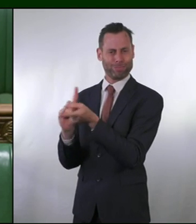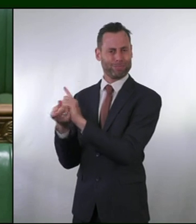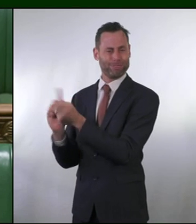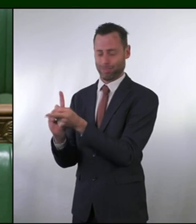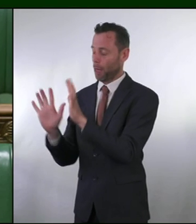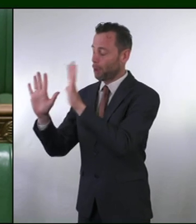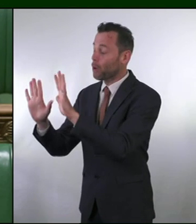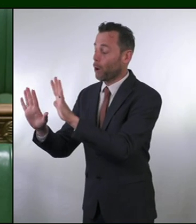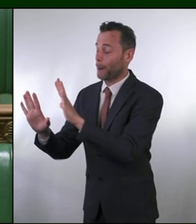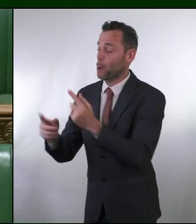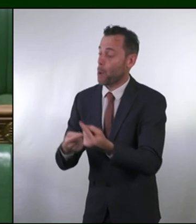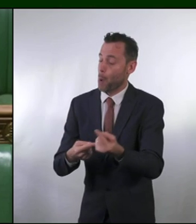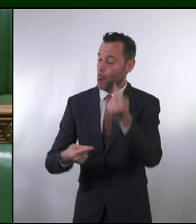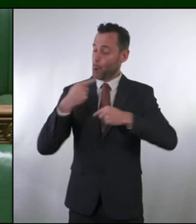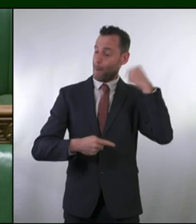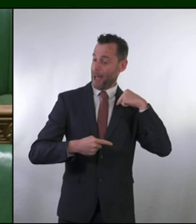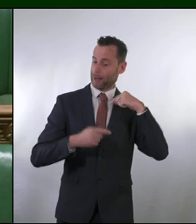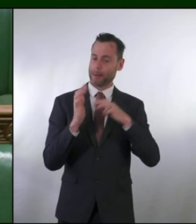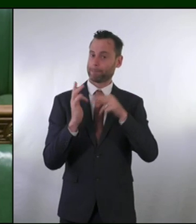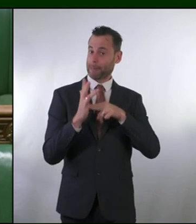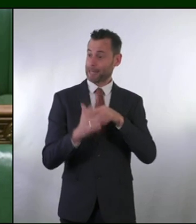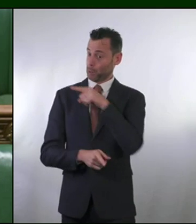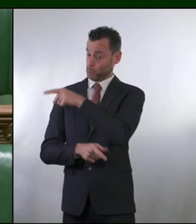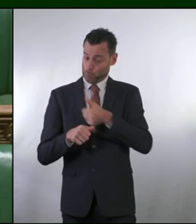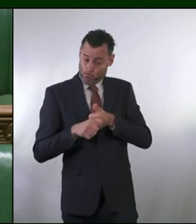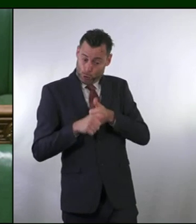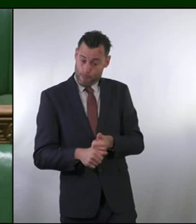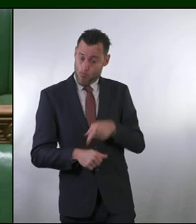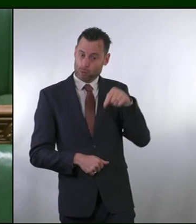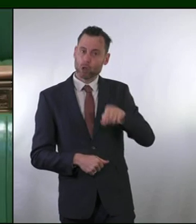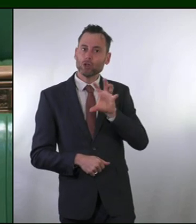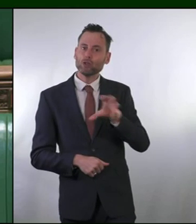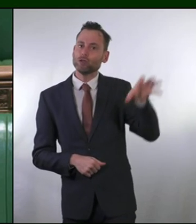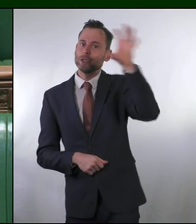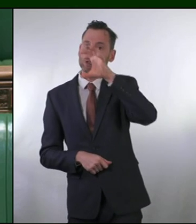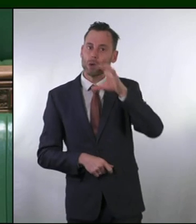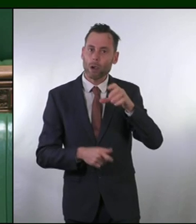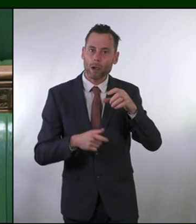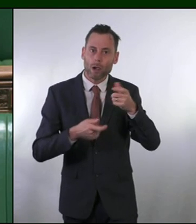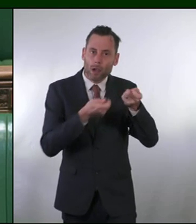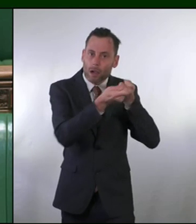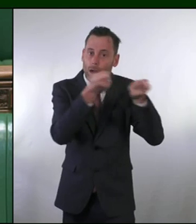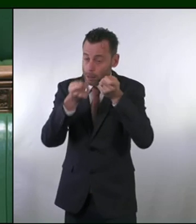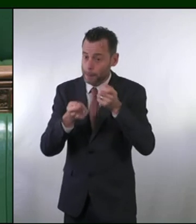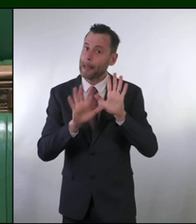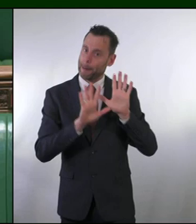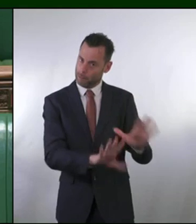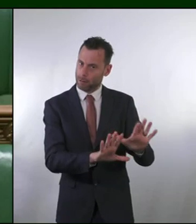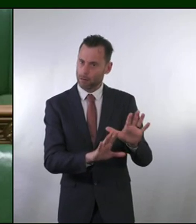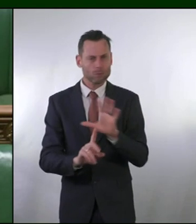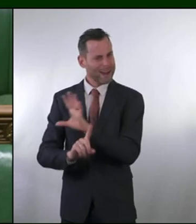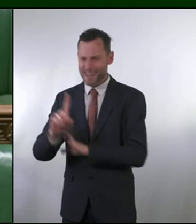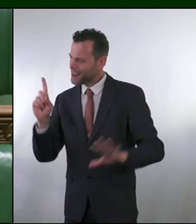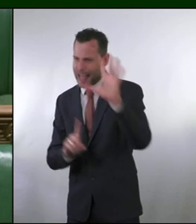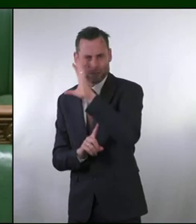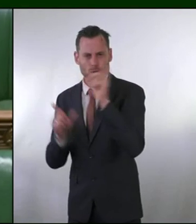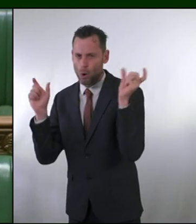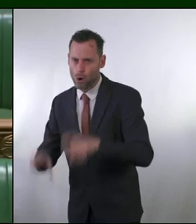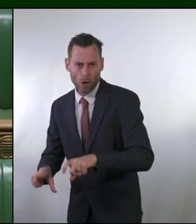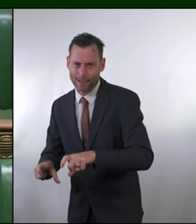Let us try to avoid the misery of another national lockdown, which he would want to impose, as I say, in a headlong way.